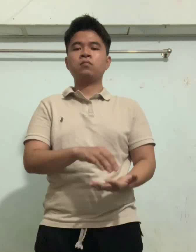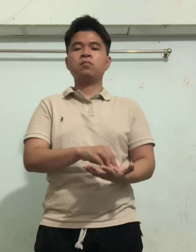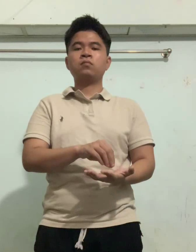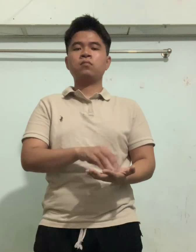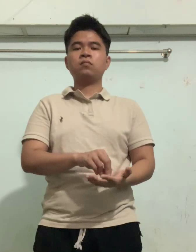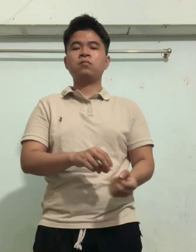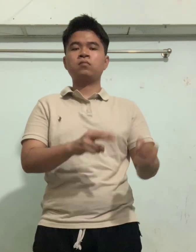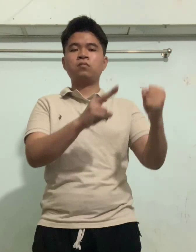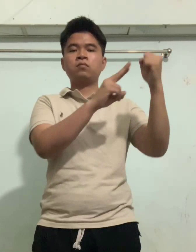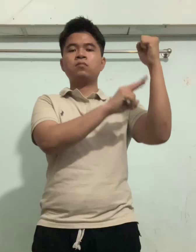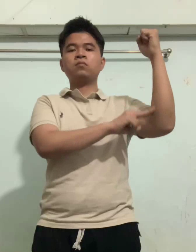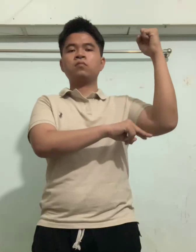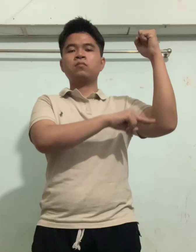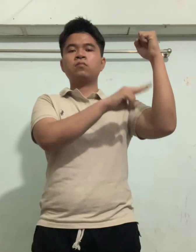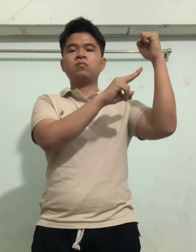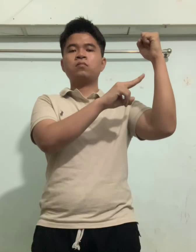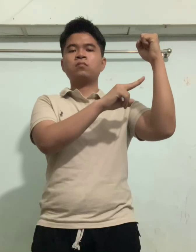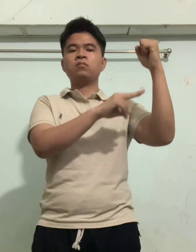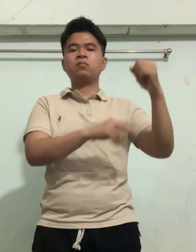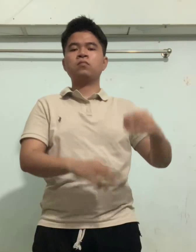tieng viet